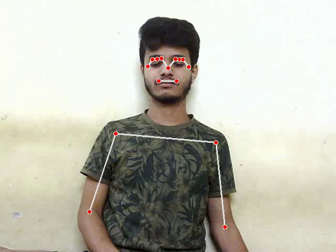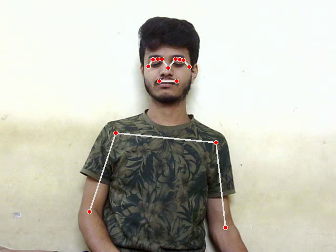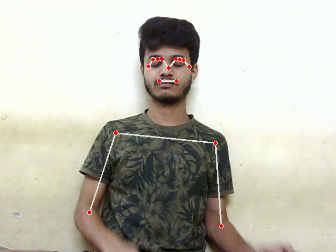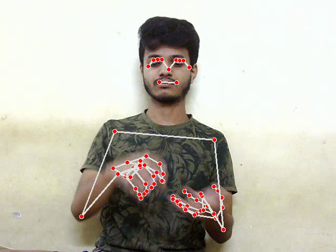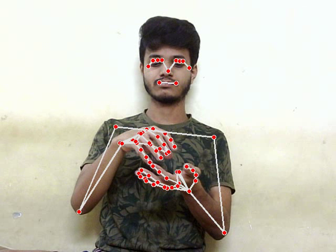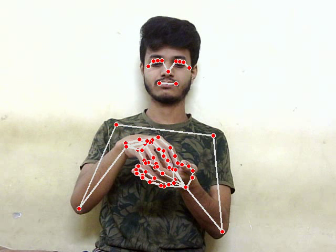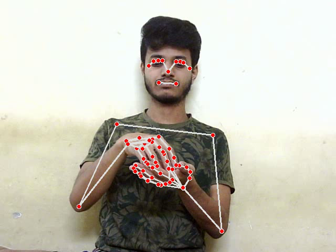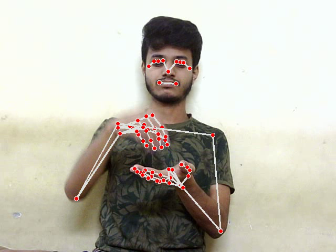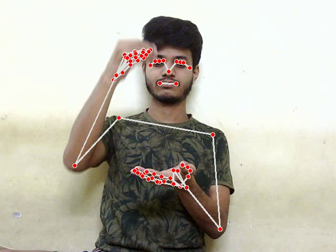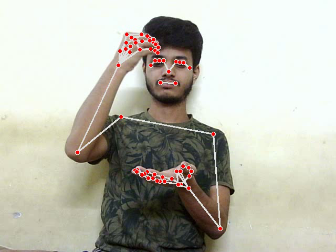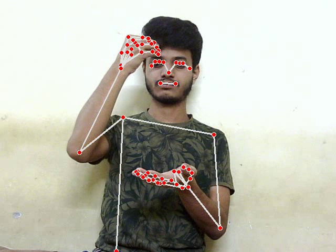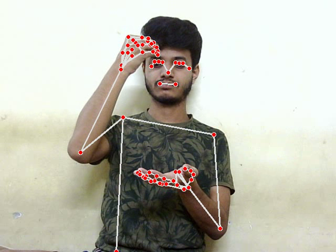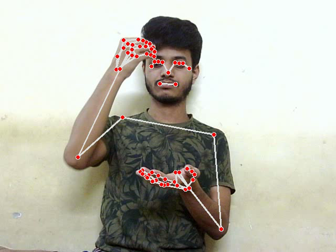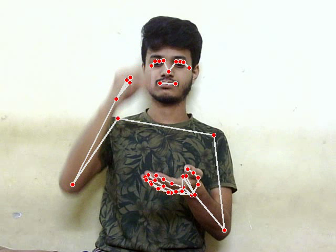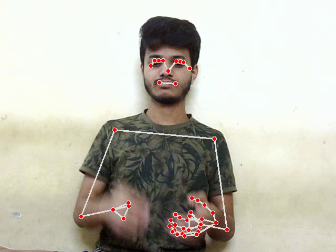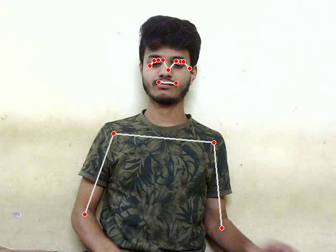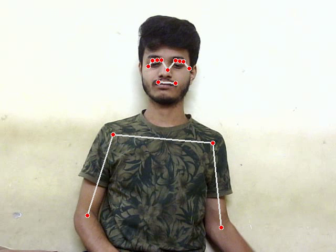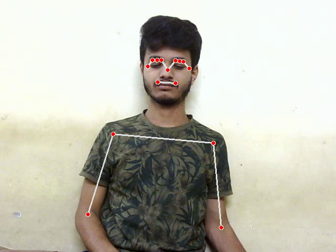learn